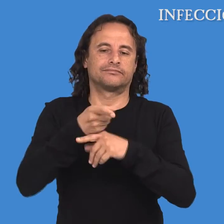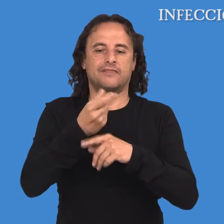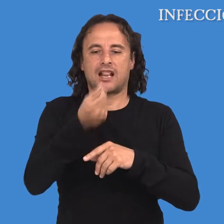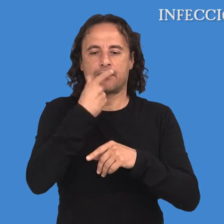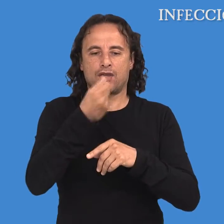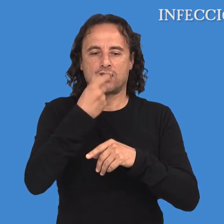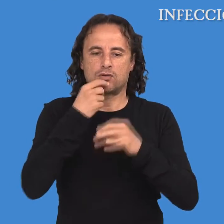droga